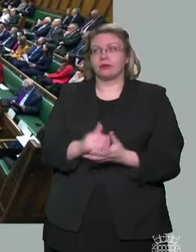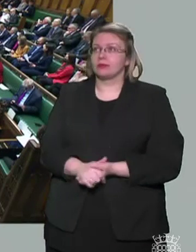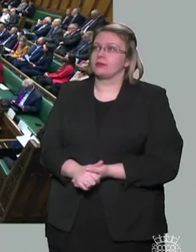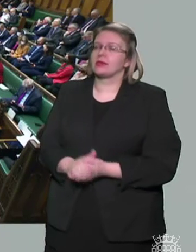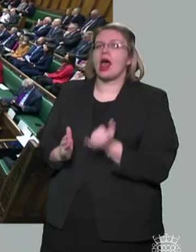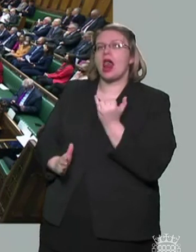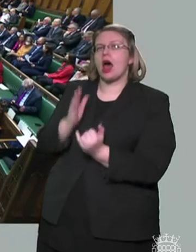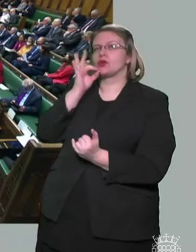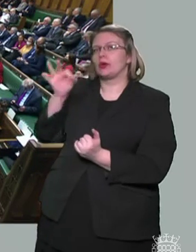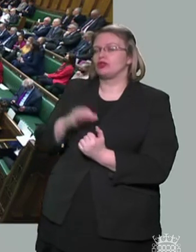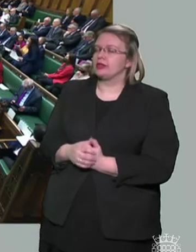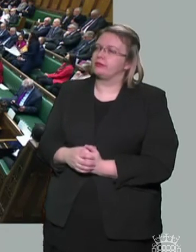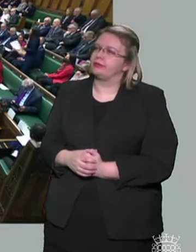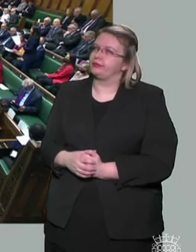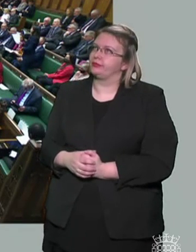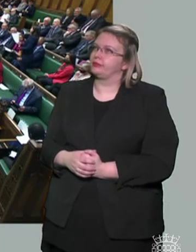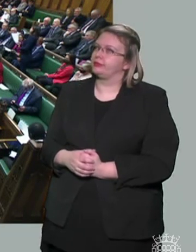Final question: Sarah Olney.